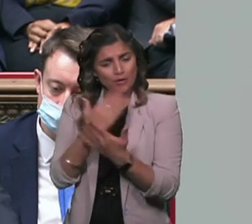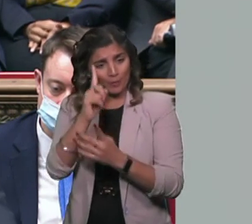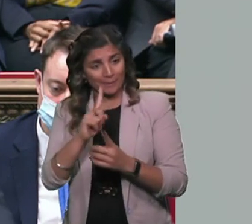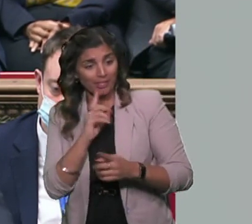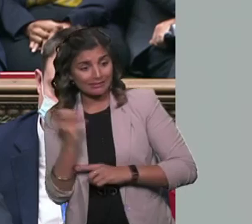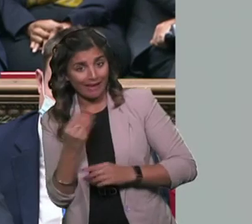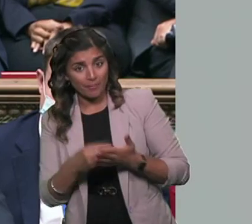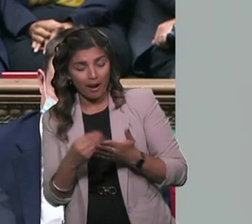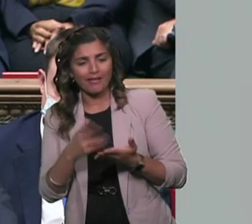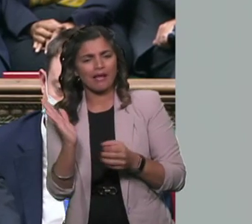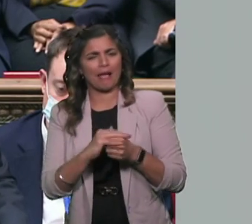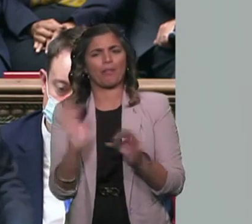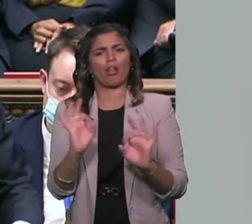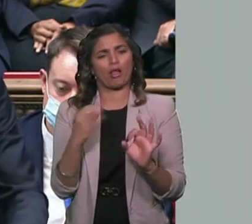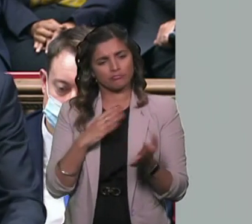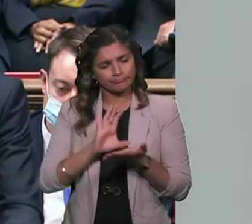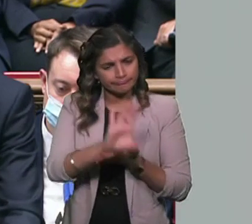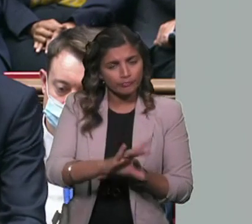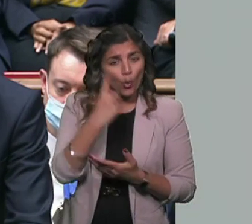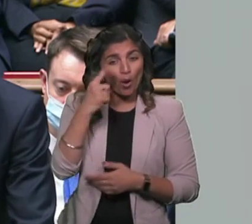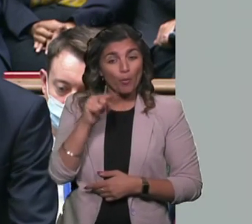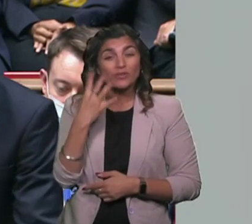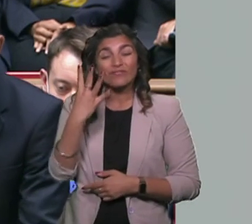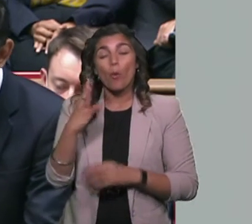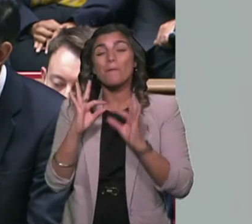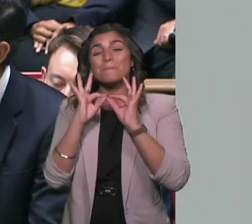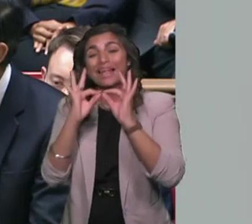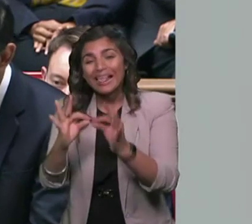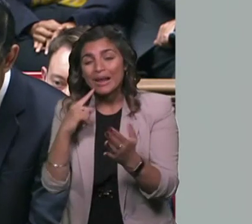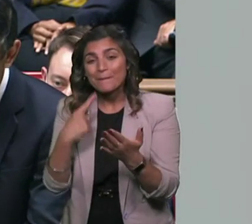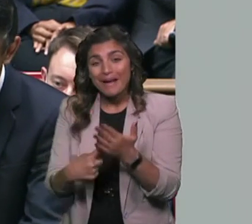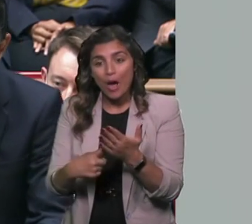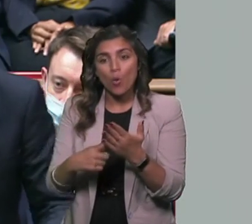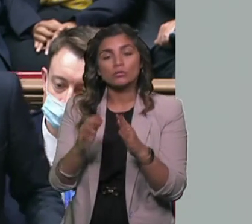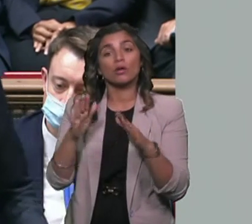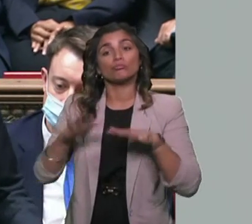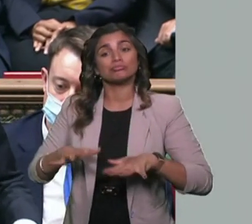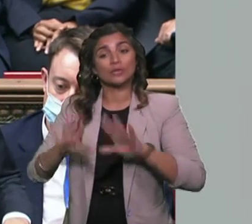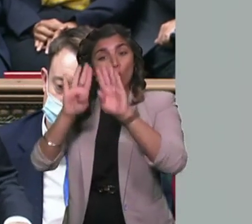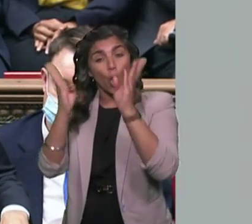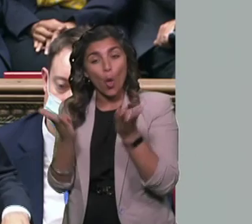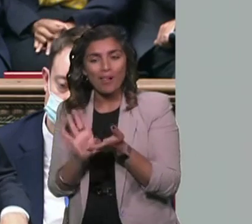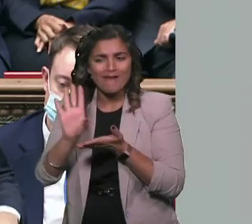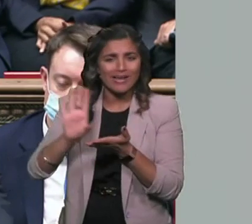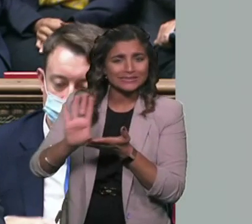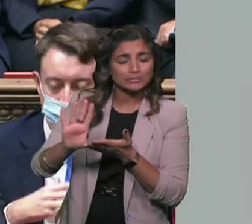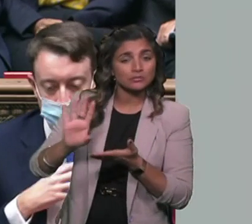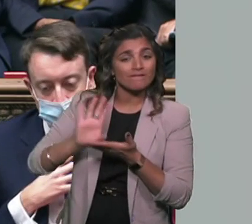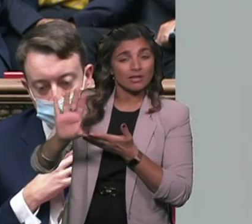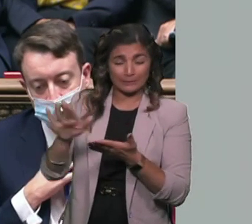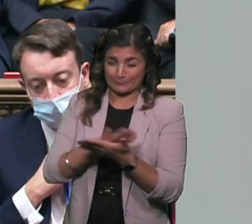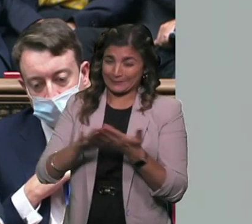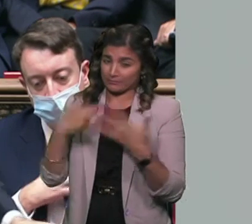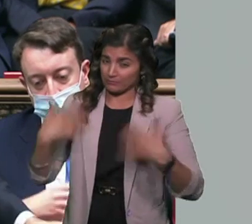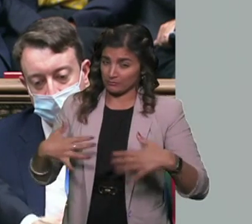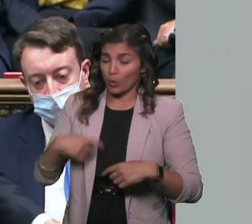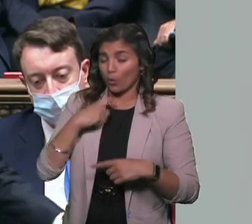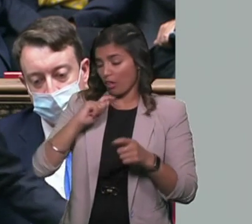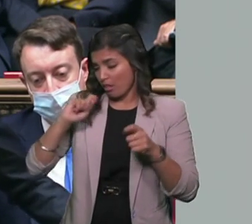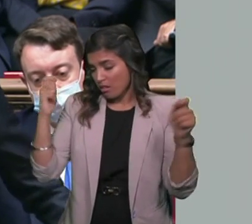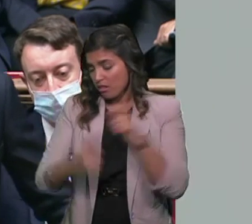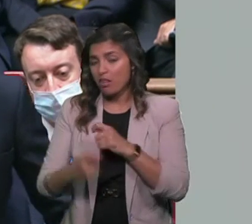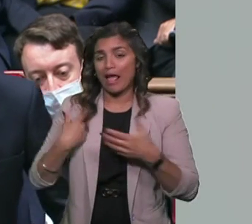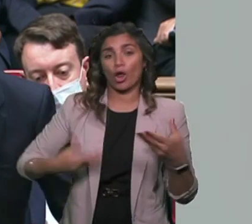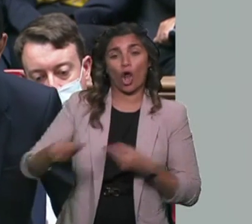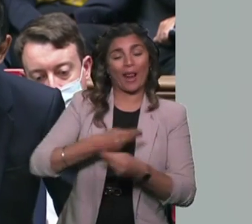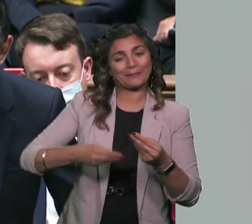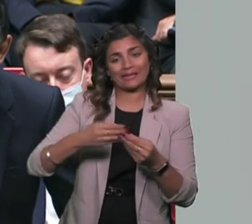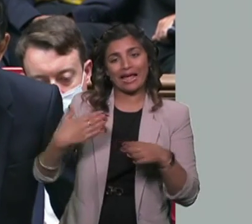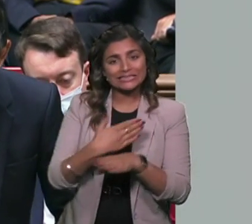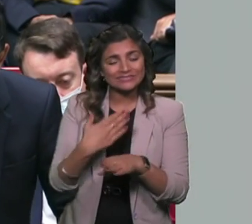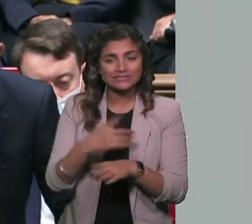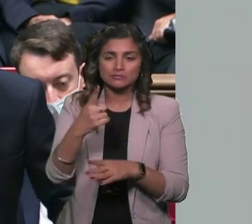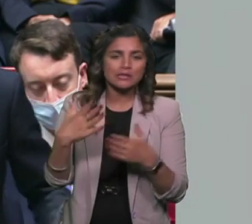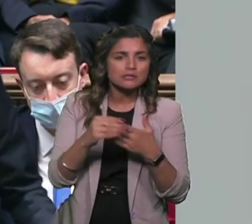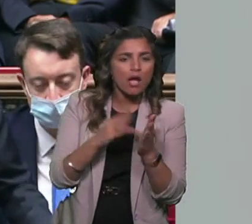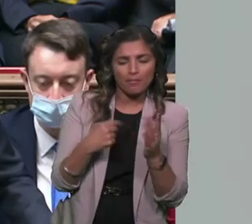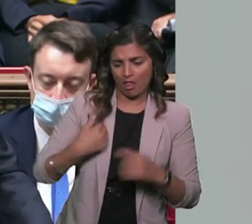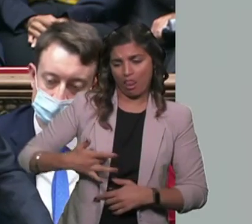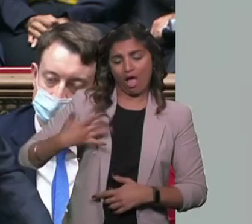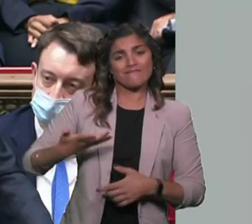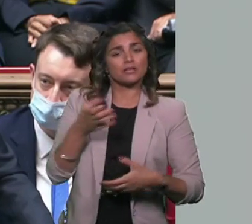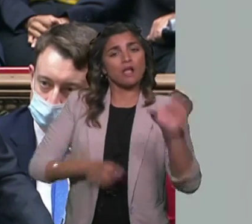It is why we are introducing a new £1.4 billion global Britain investment fund, supporting transformative economic activity in our world-leading sectors, such as life sciences.